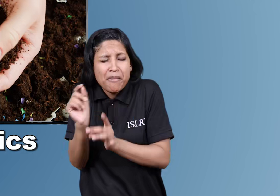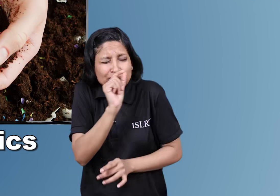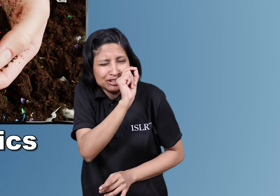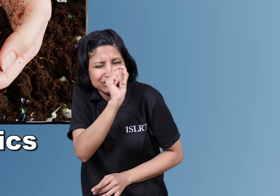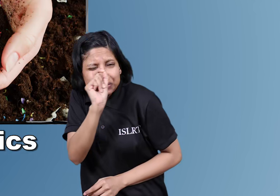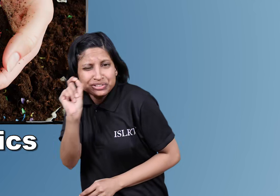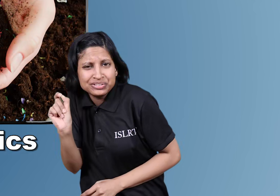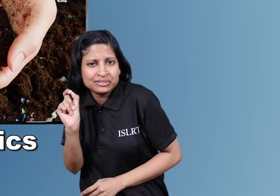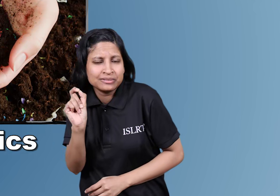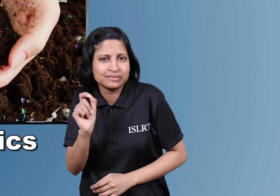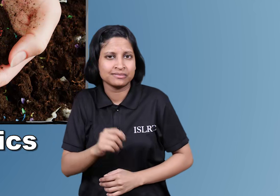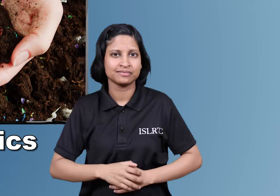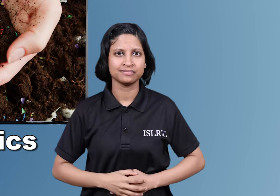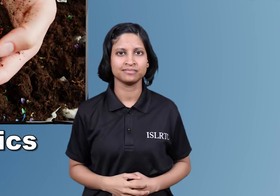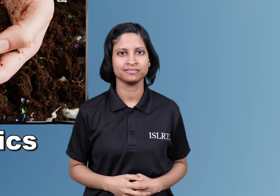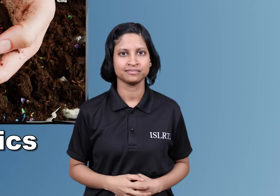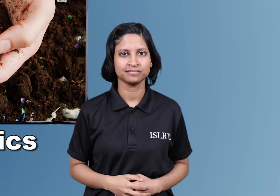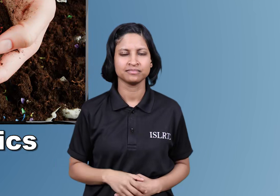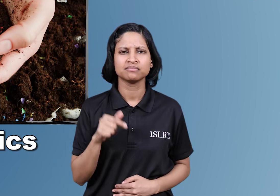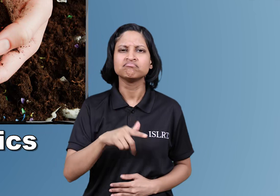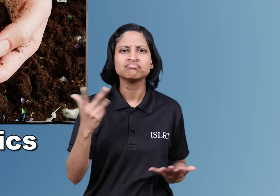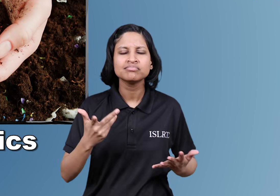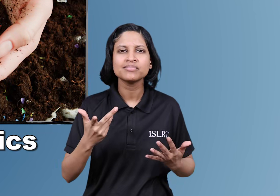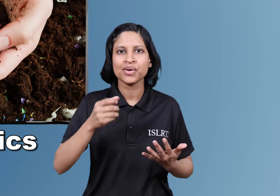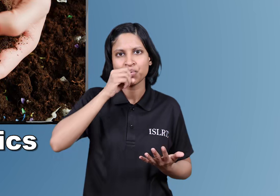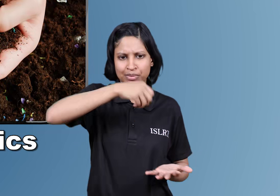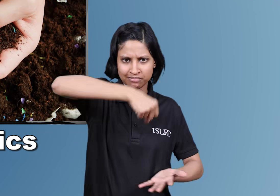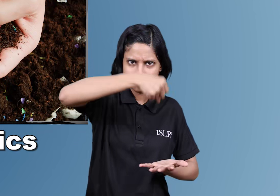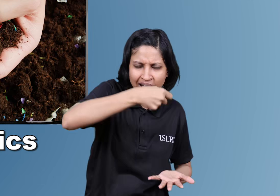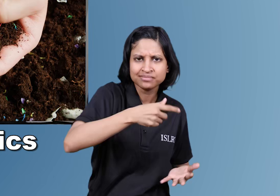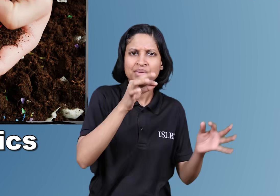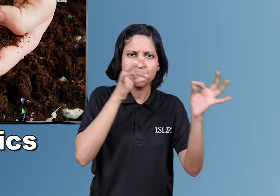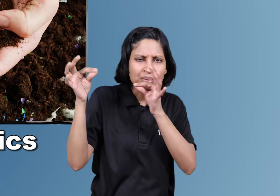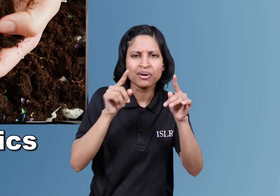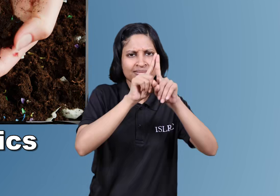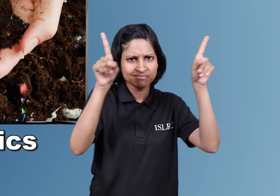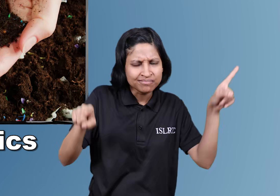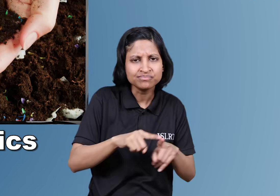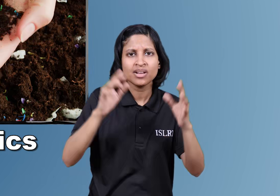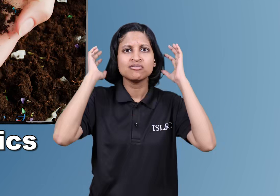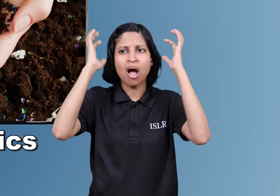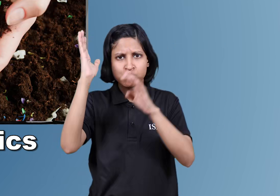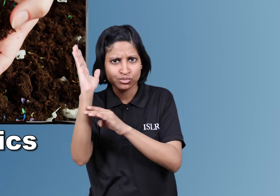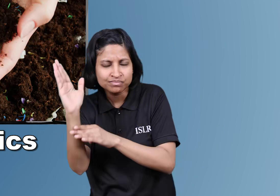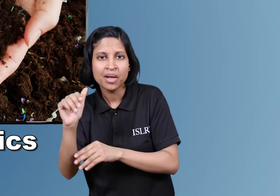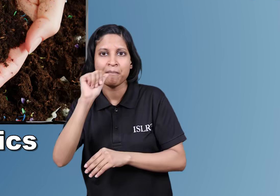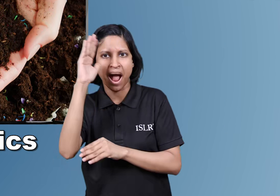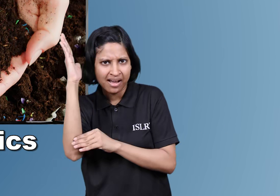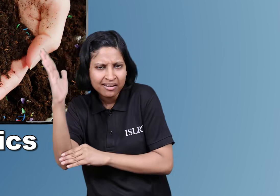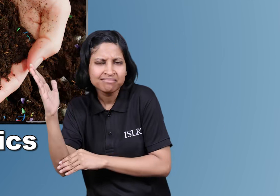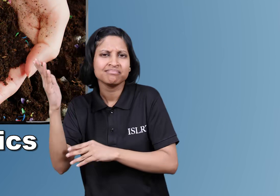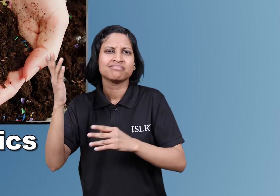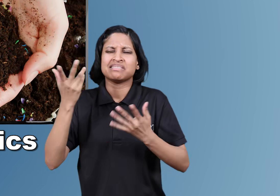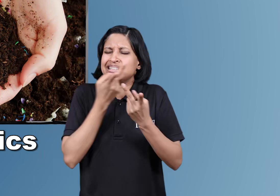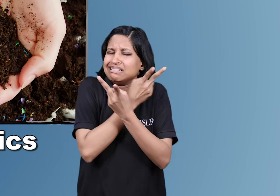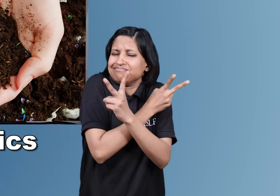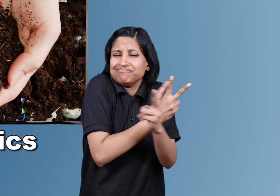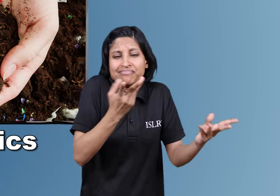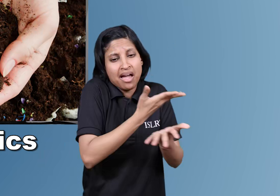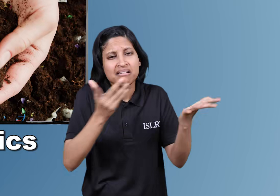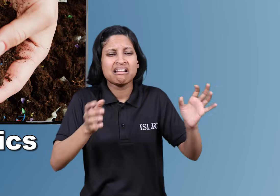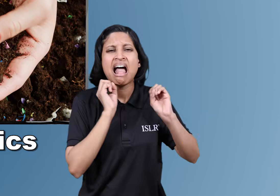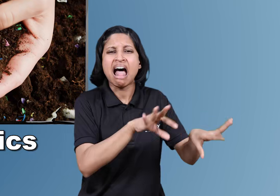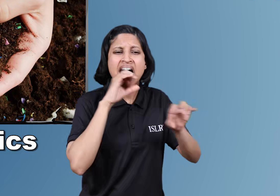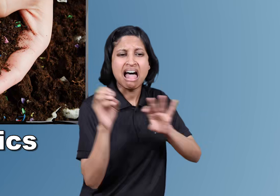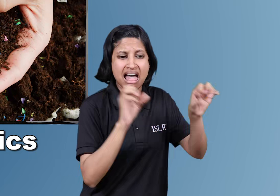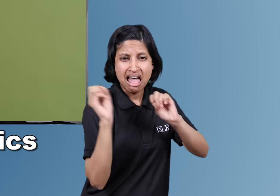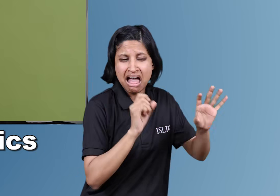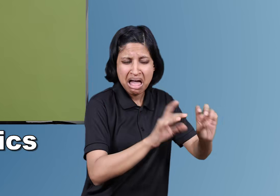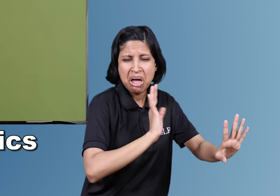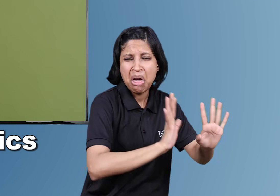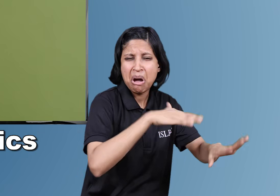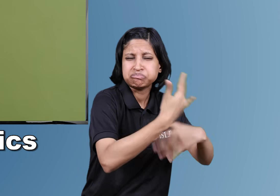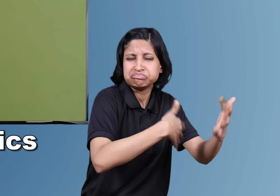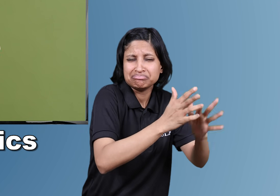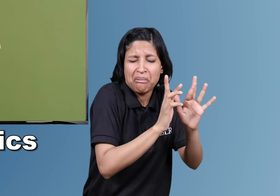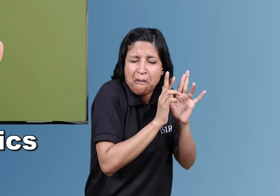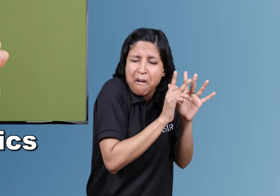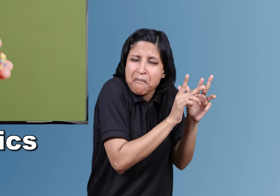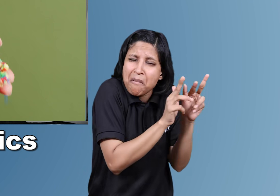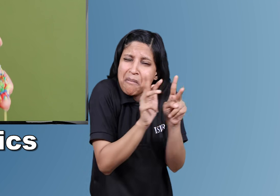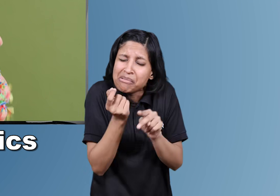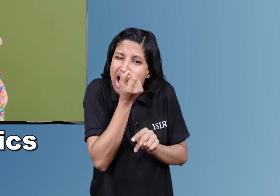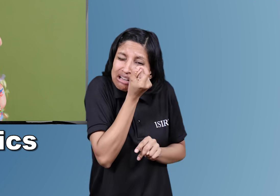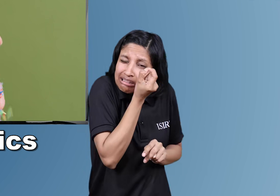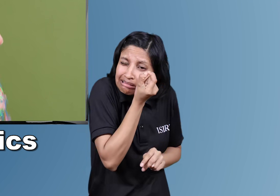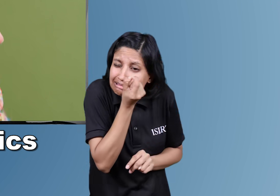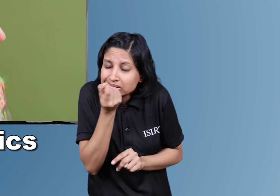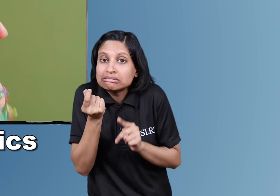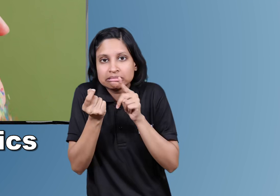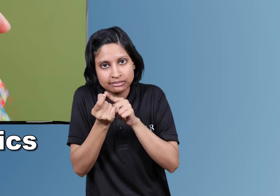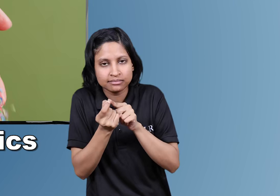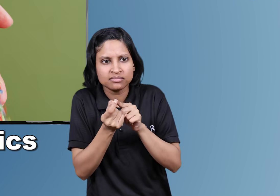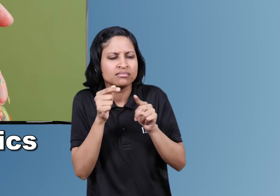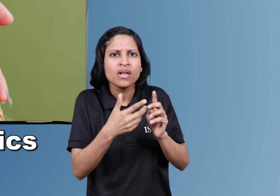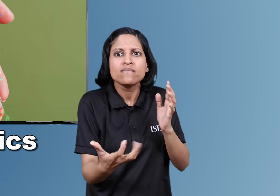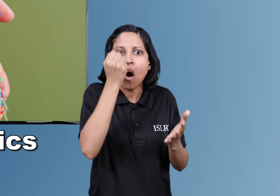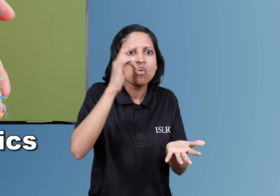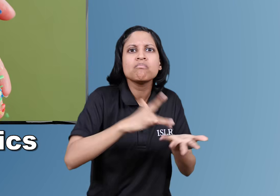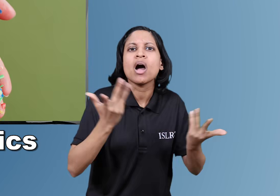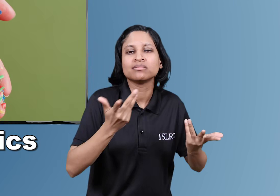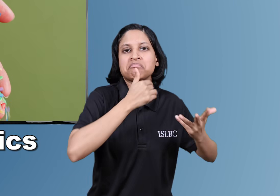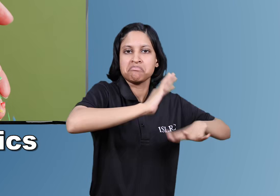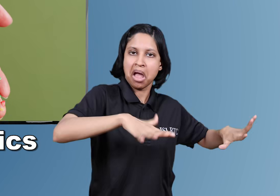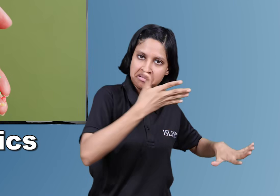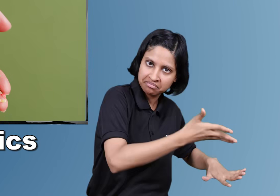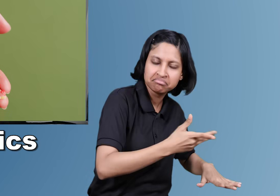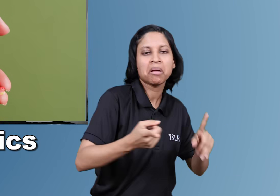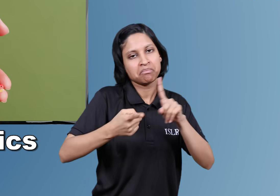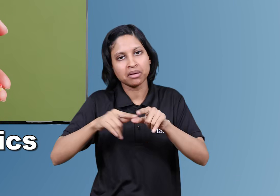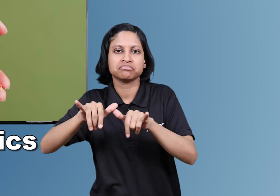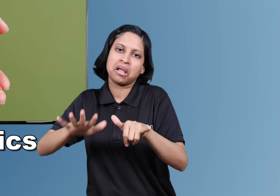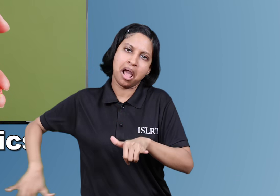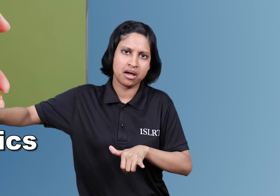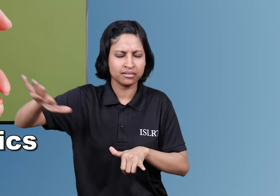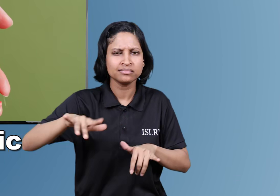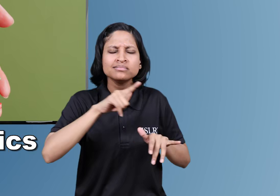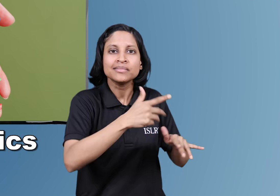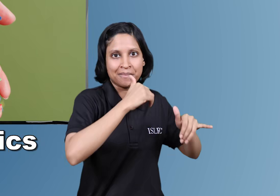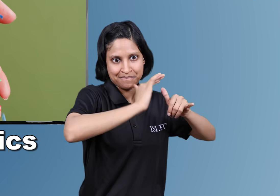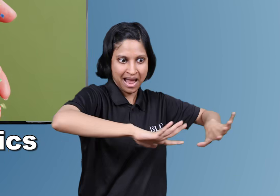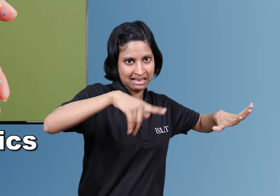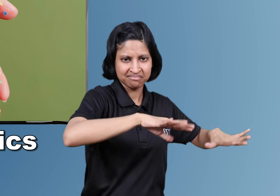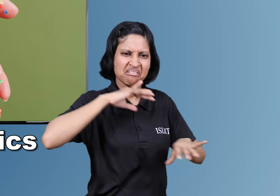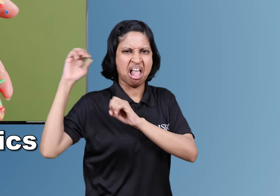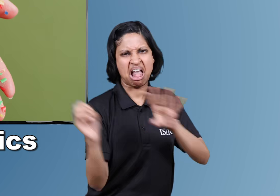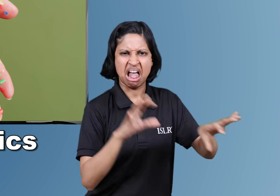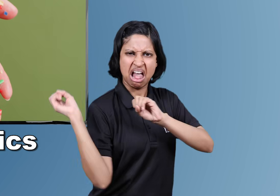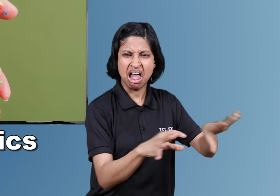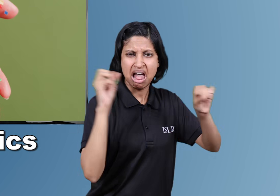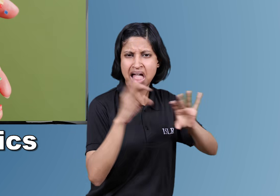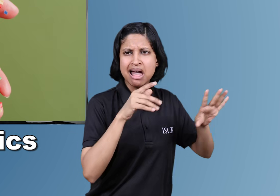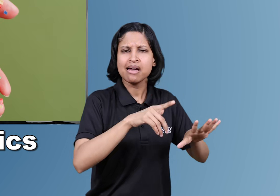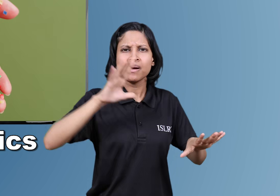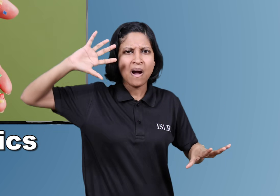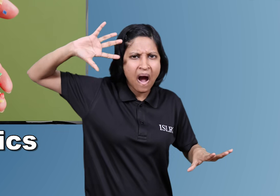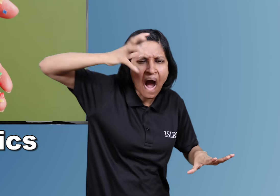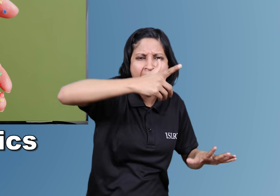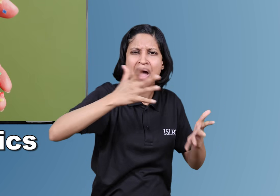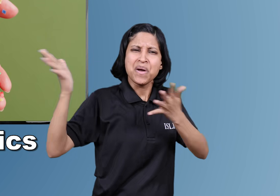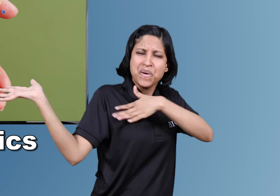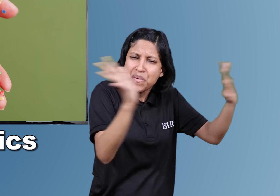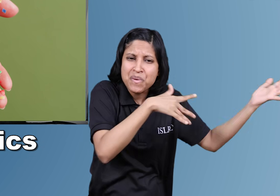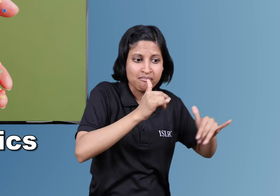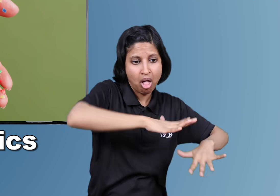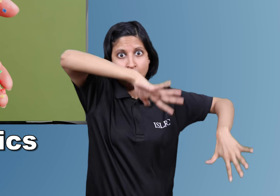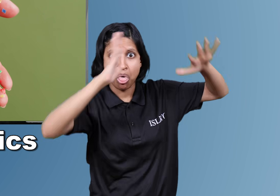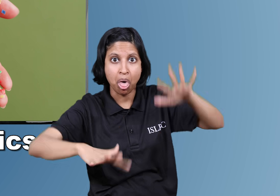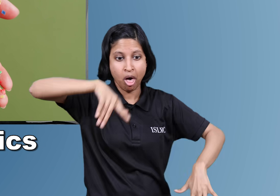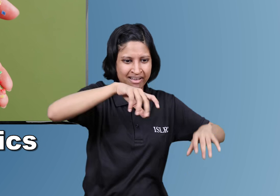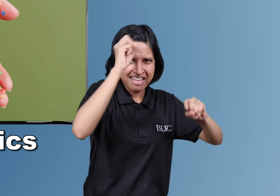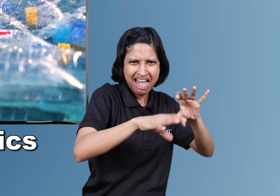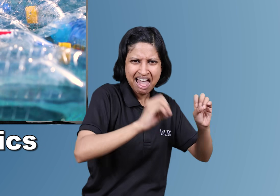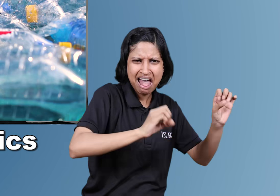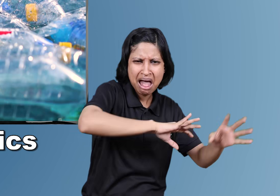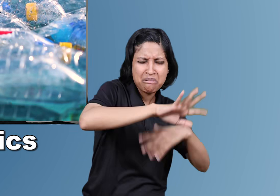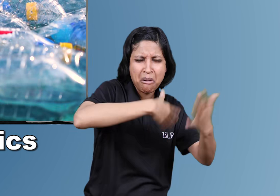Microplastics Tiny plastic particles that result from the breakdown of larger plastic debris, due to adverse weather and temperature conditions